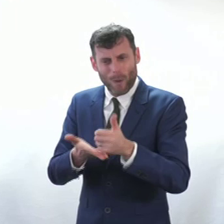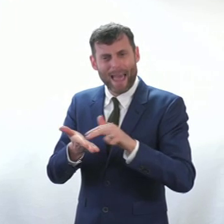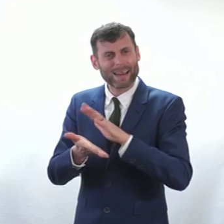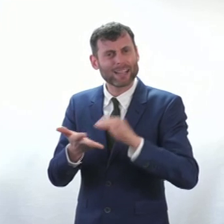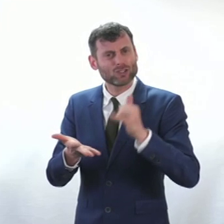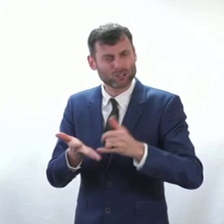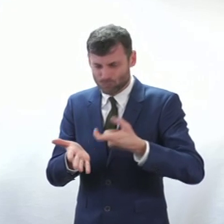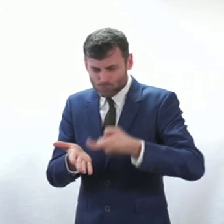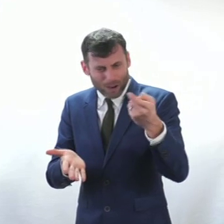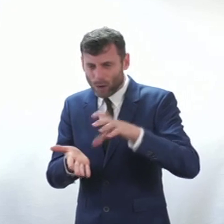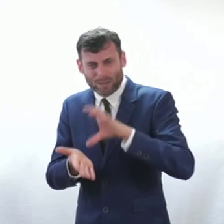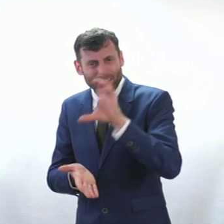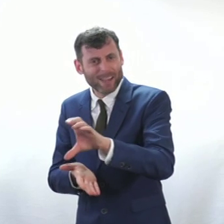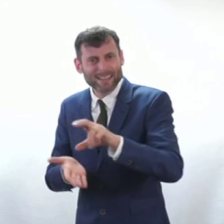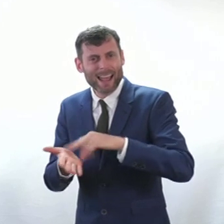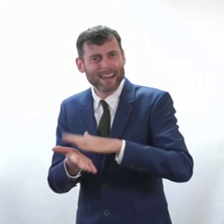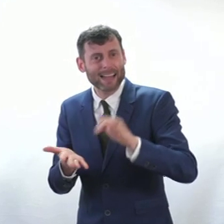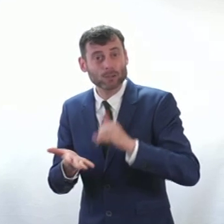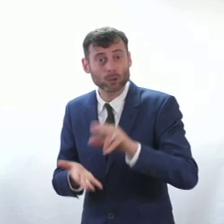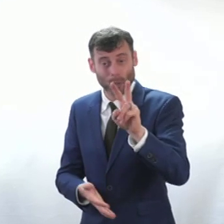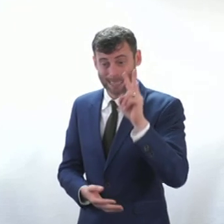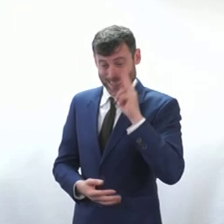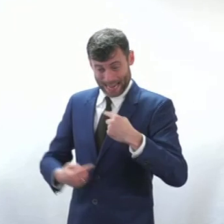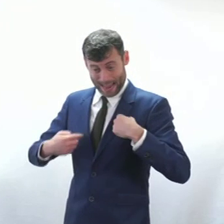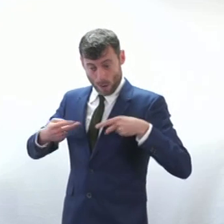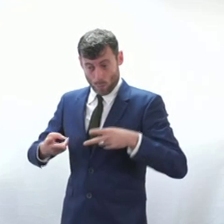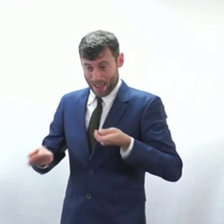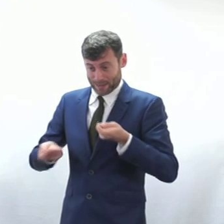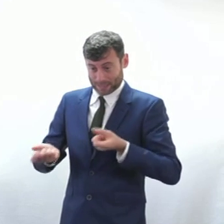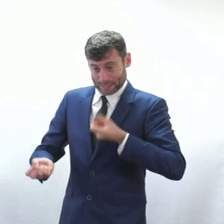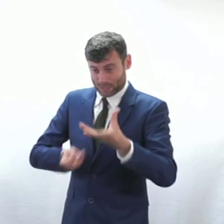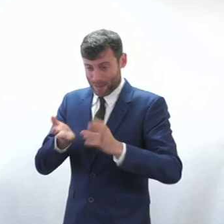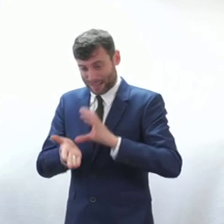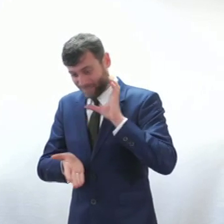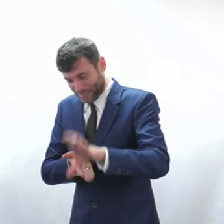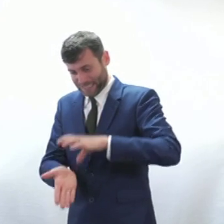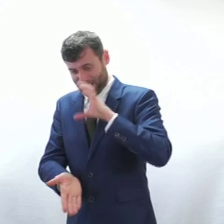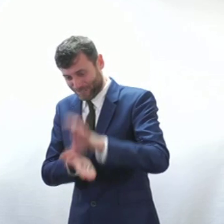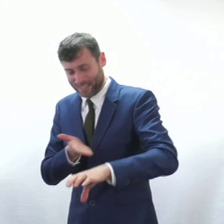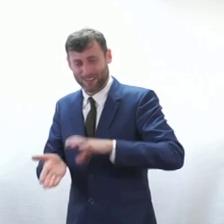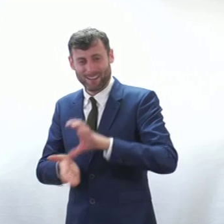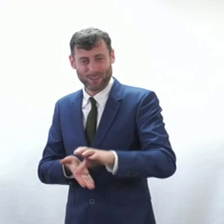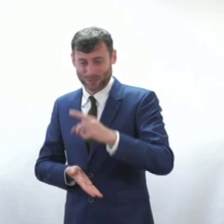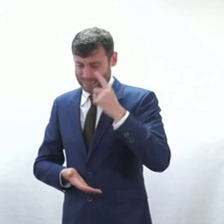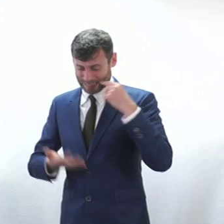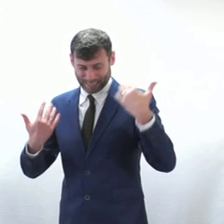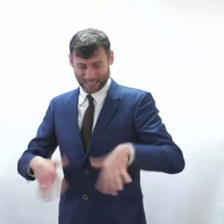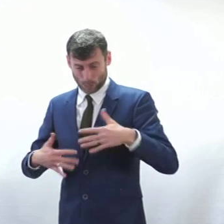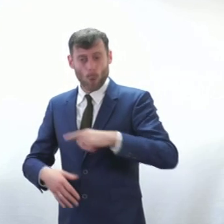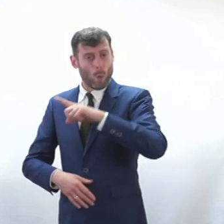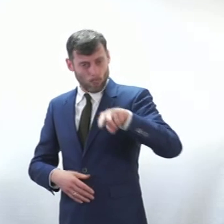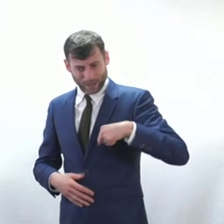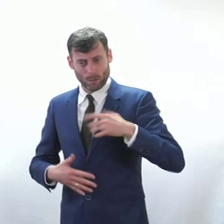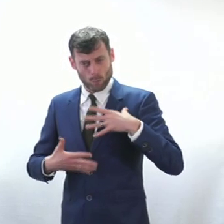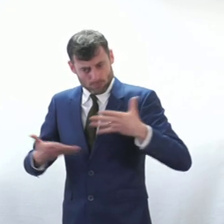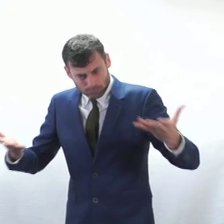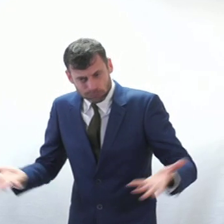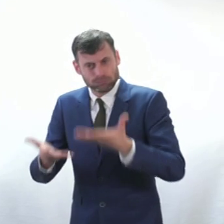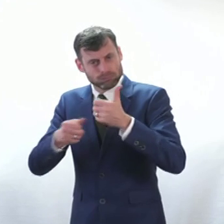I do not think anybody who looks at the investment this Government have made in the public sector could doubt our commitment.